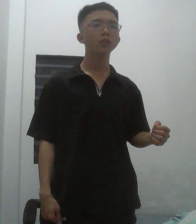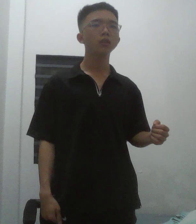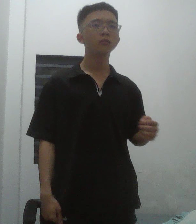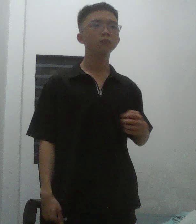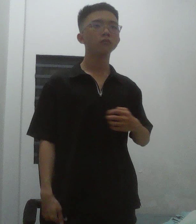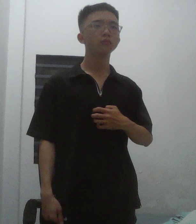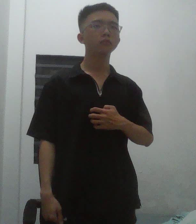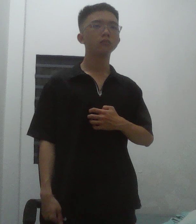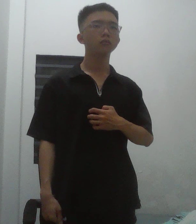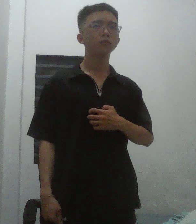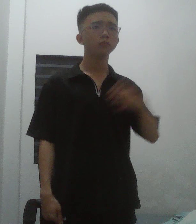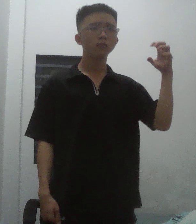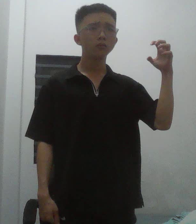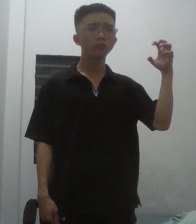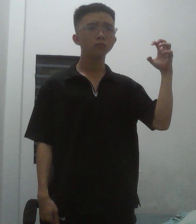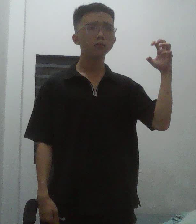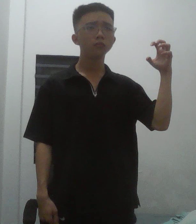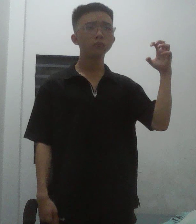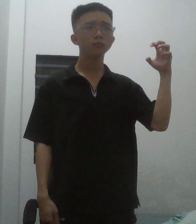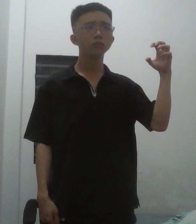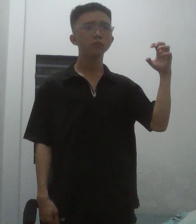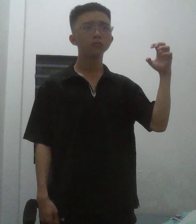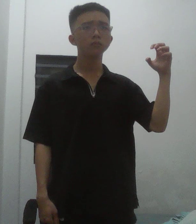tuc gian